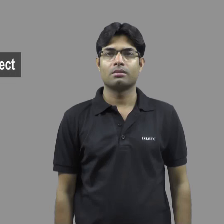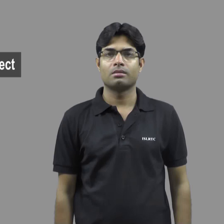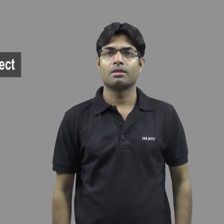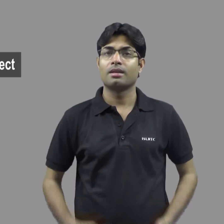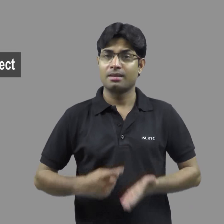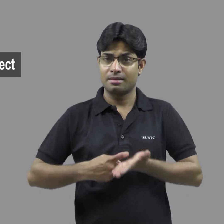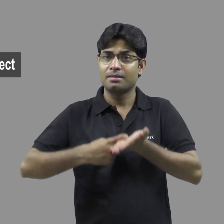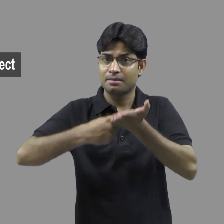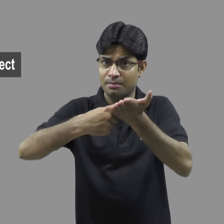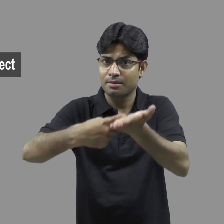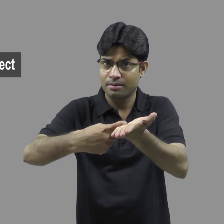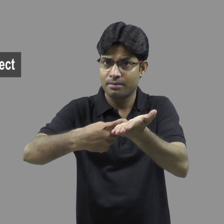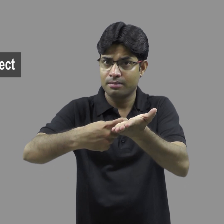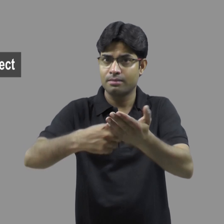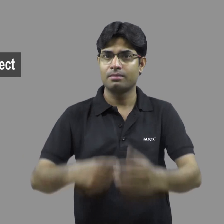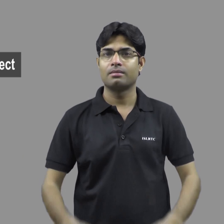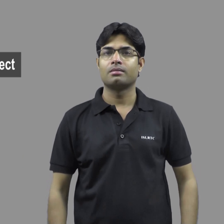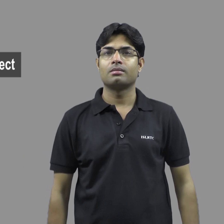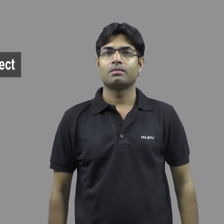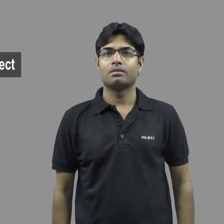Respect